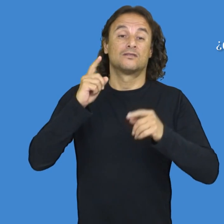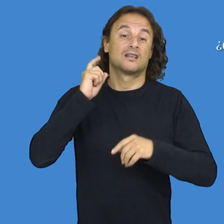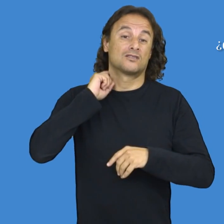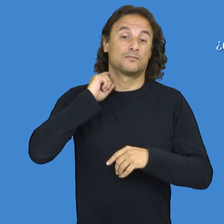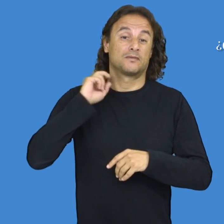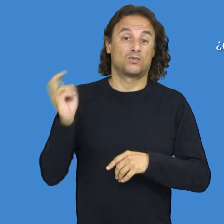meningitis